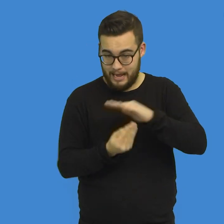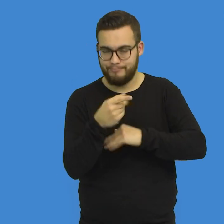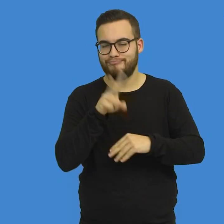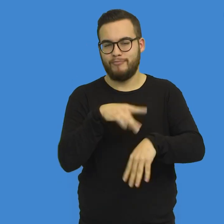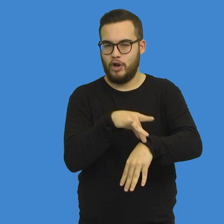verdad